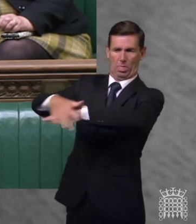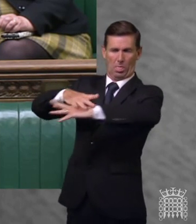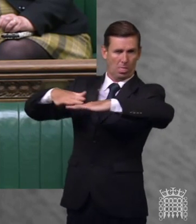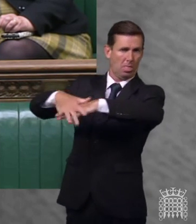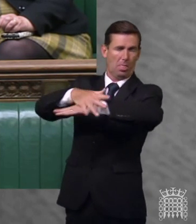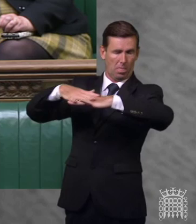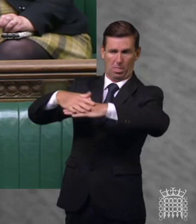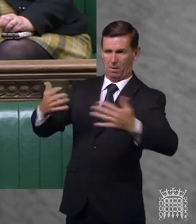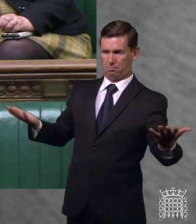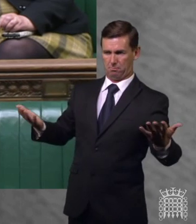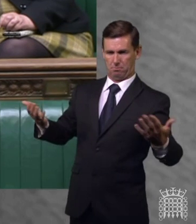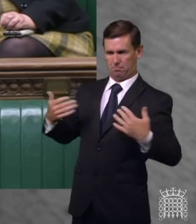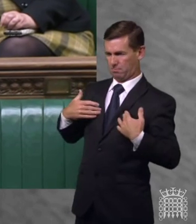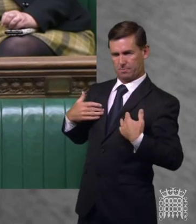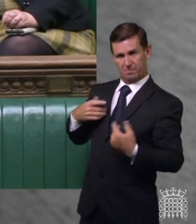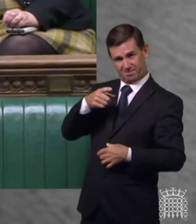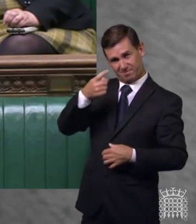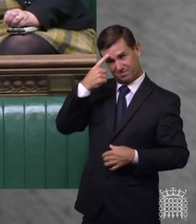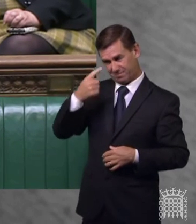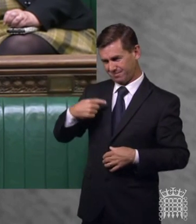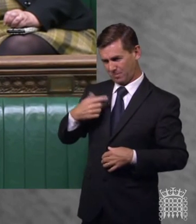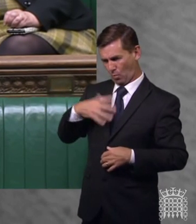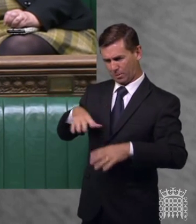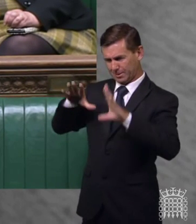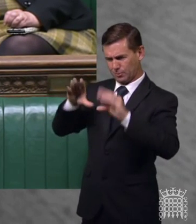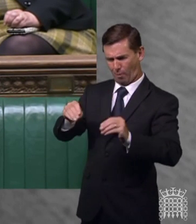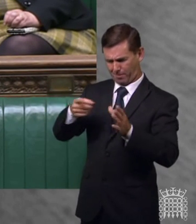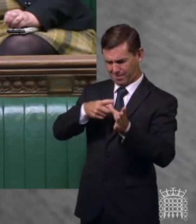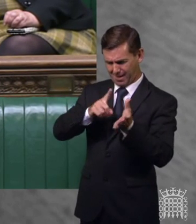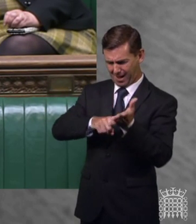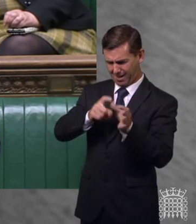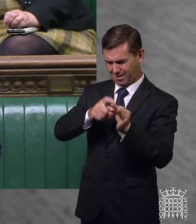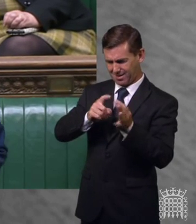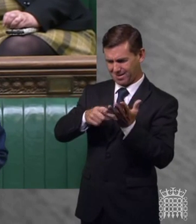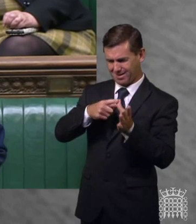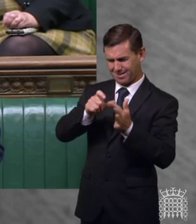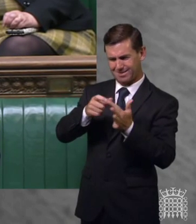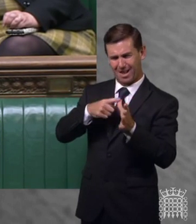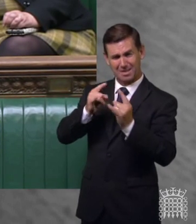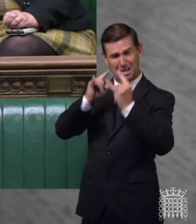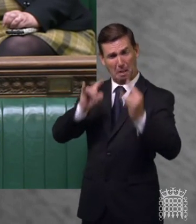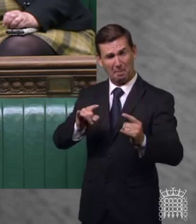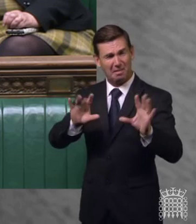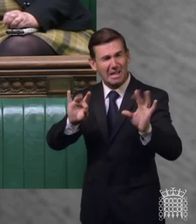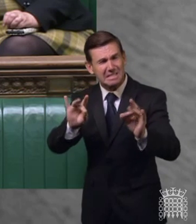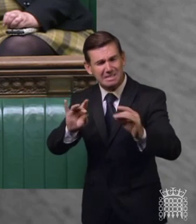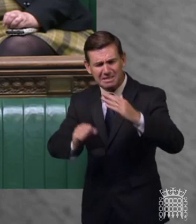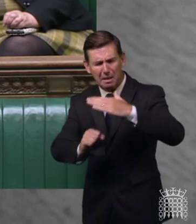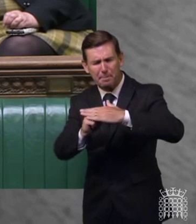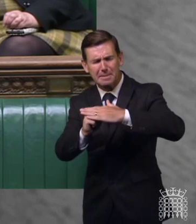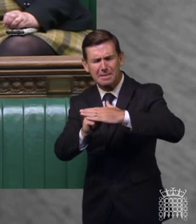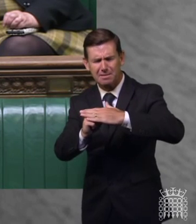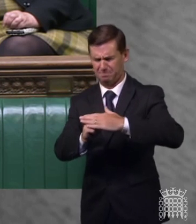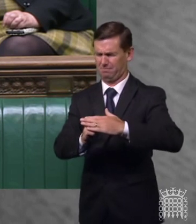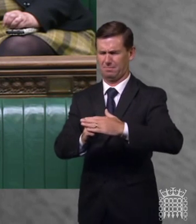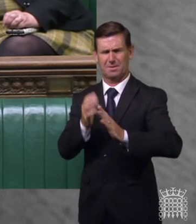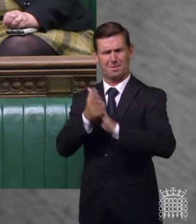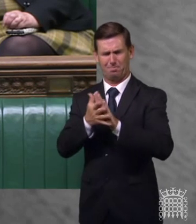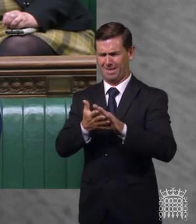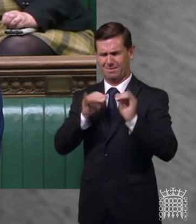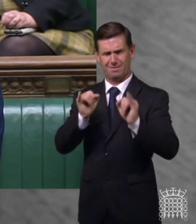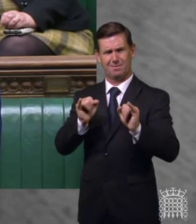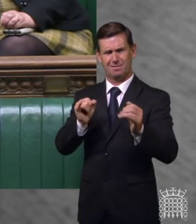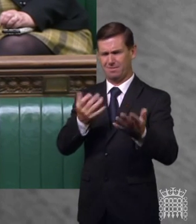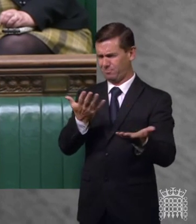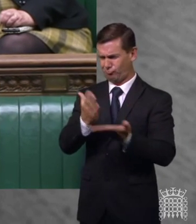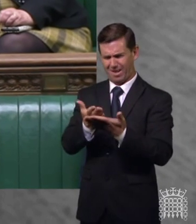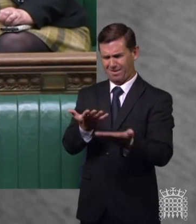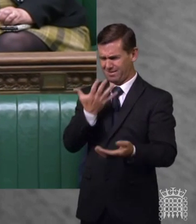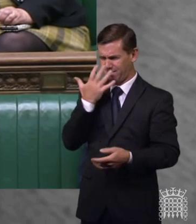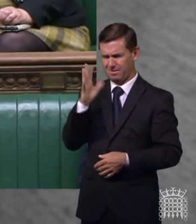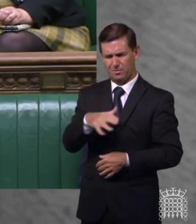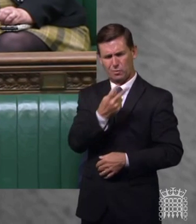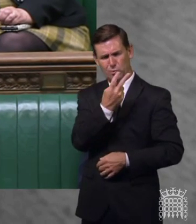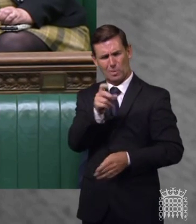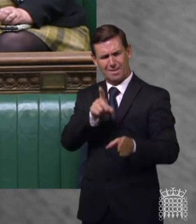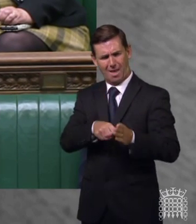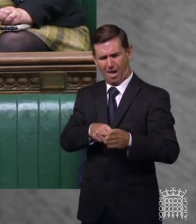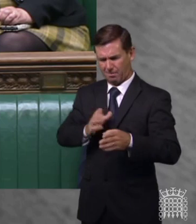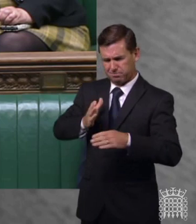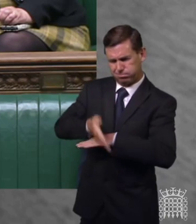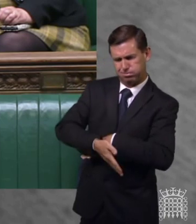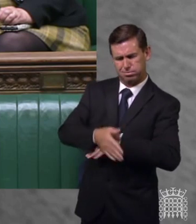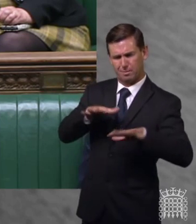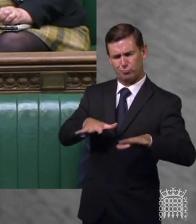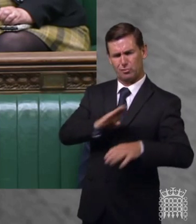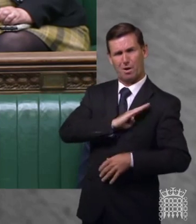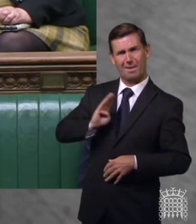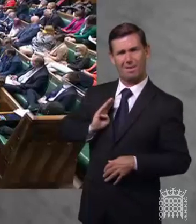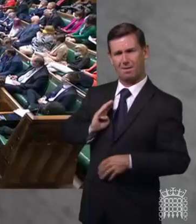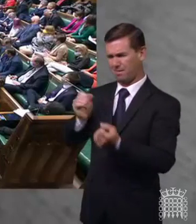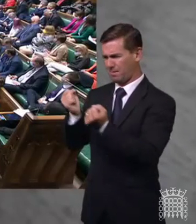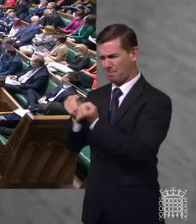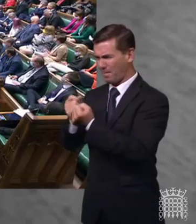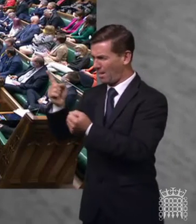If preventing al-Qaeda camps is now the limit of our ambition, we are betraying 20 years of sacrifice by our armed forces and we are betraying the Afghan people, who cannot be left to the cruelty of the Taliban.